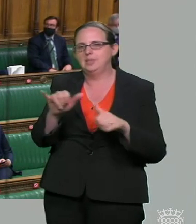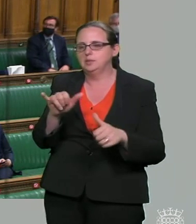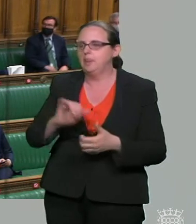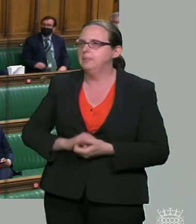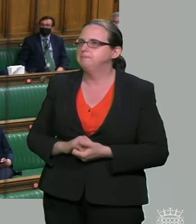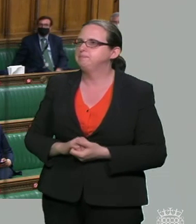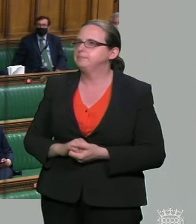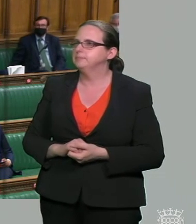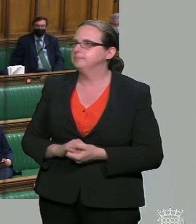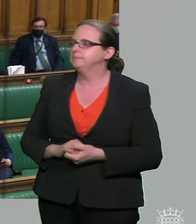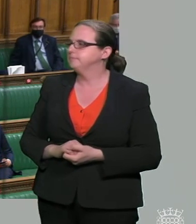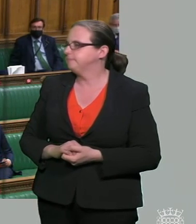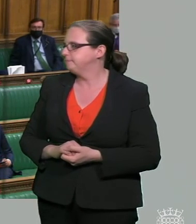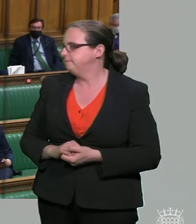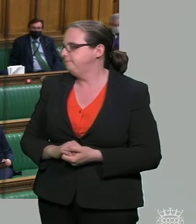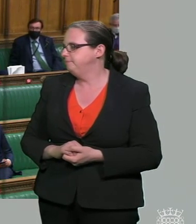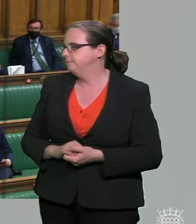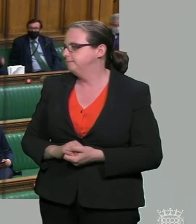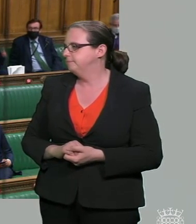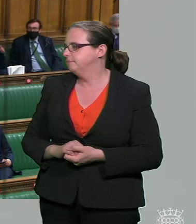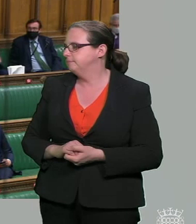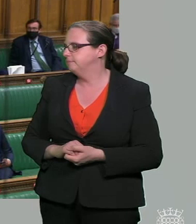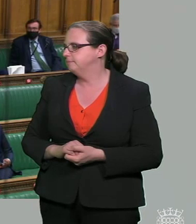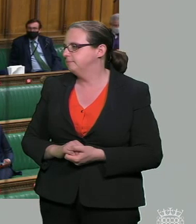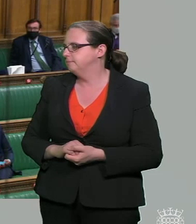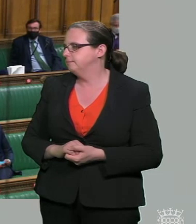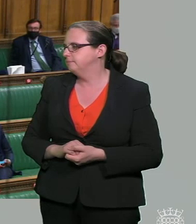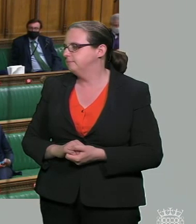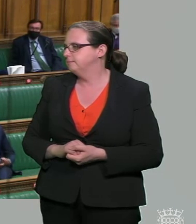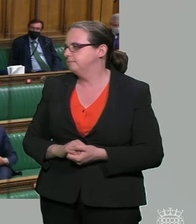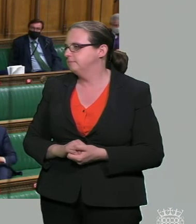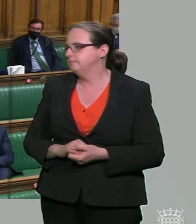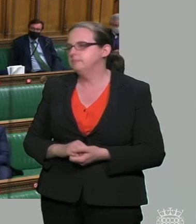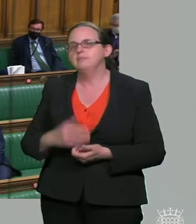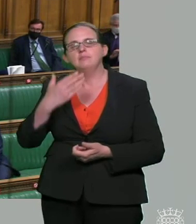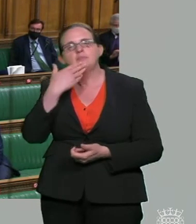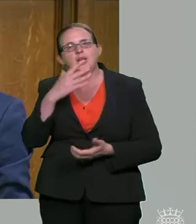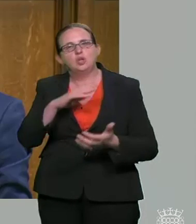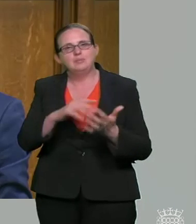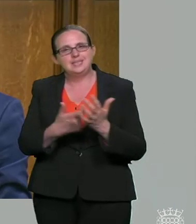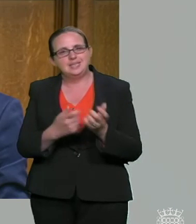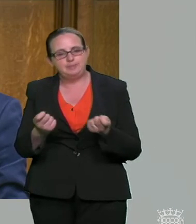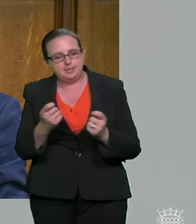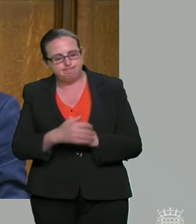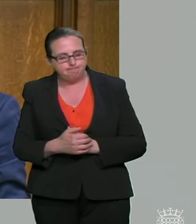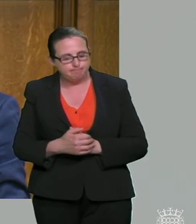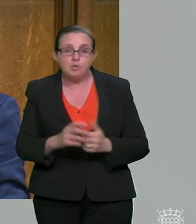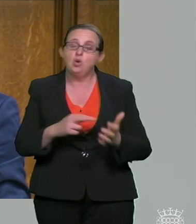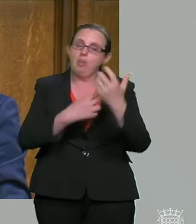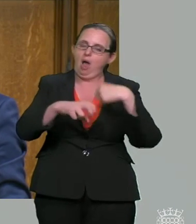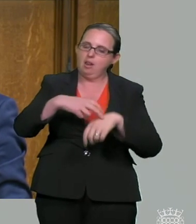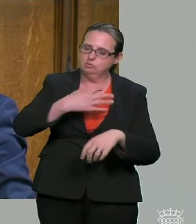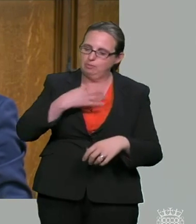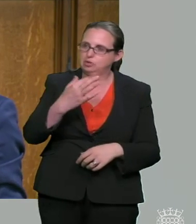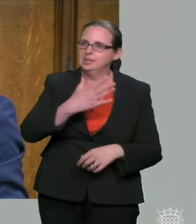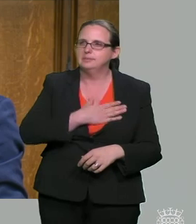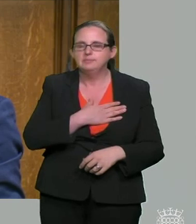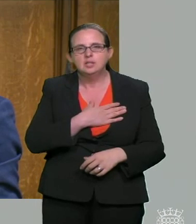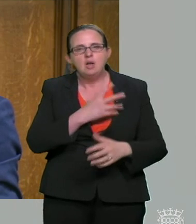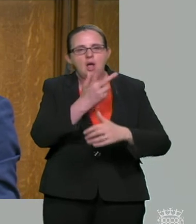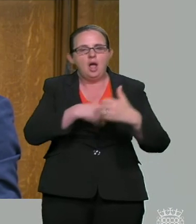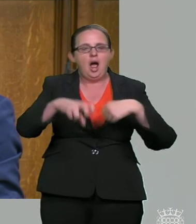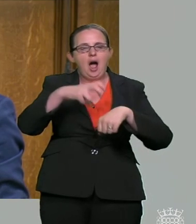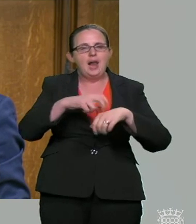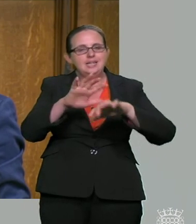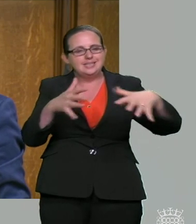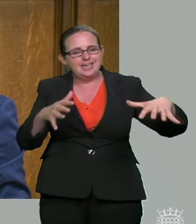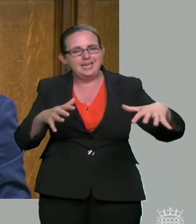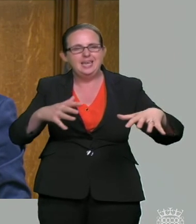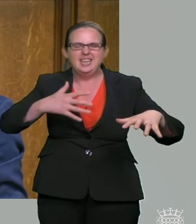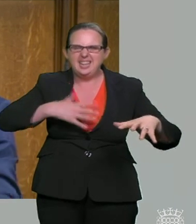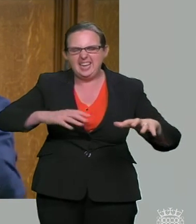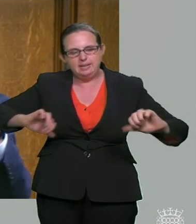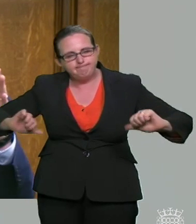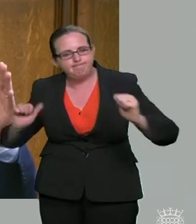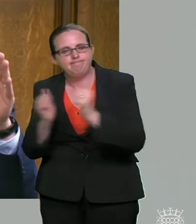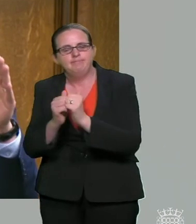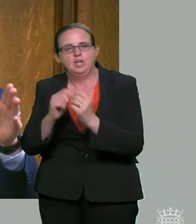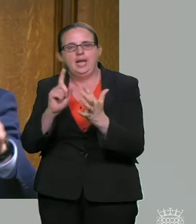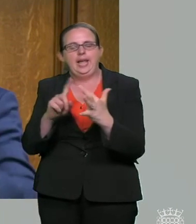The Prime Minister knows full well that the best way to reduce checks in the Irish sea is make do a Swiss-style sanitary and phytosanitary agreement with the European Union.